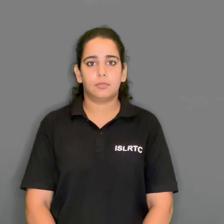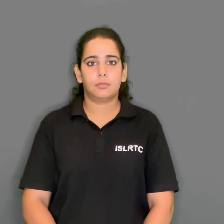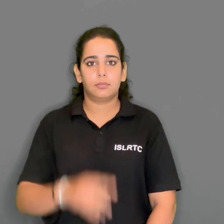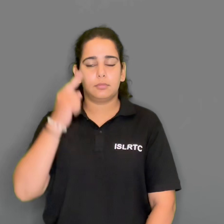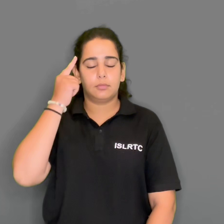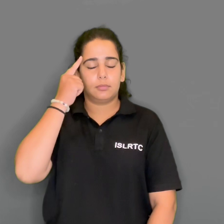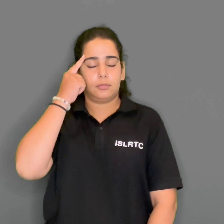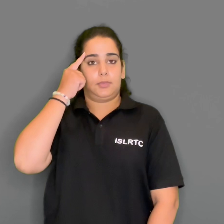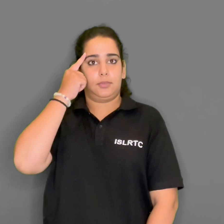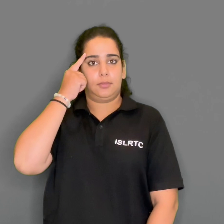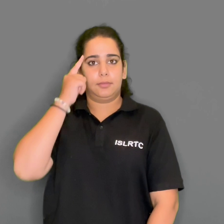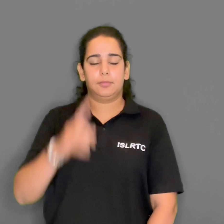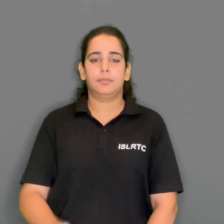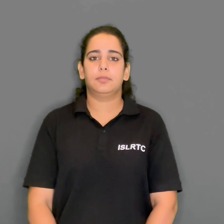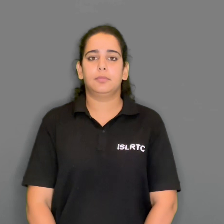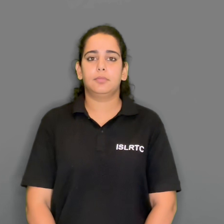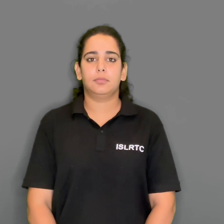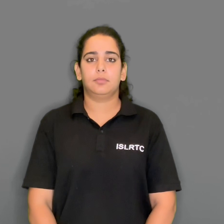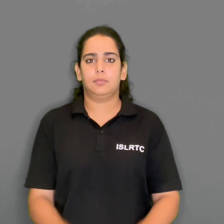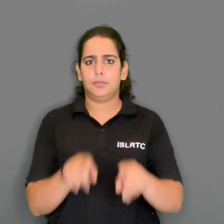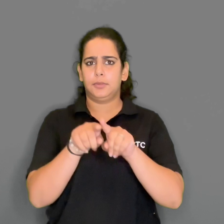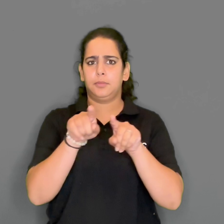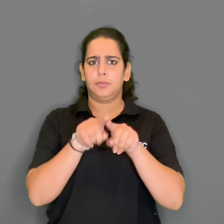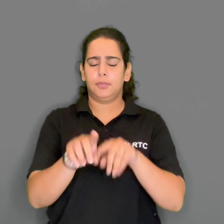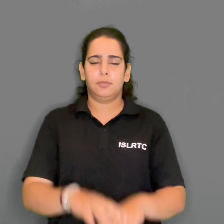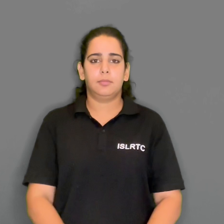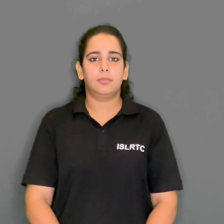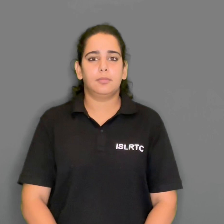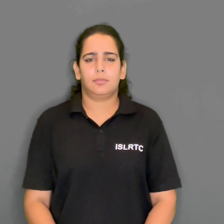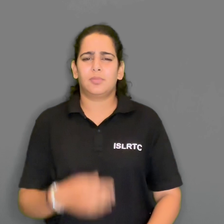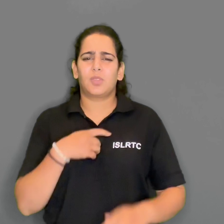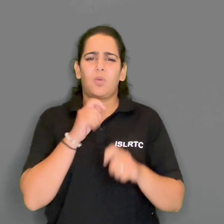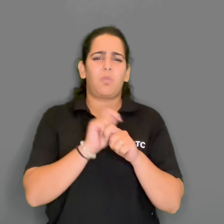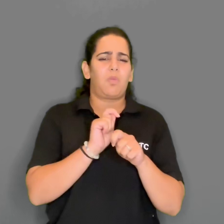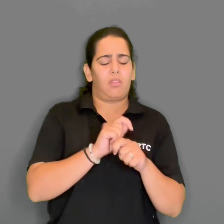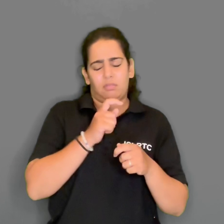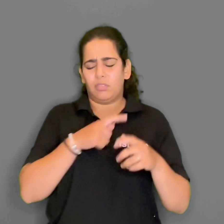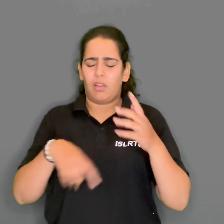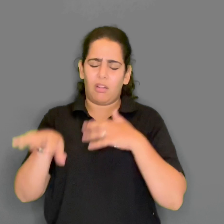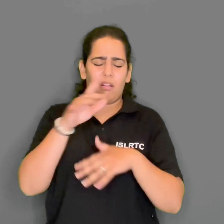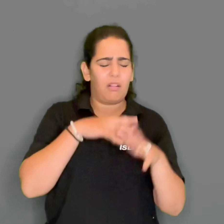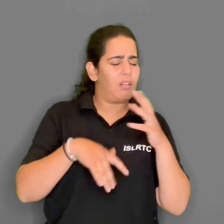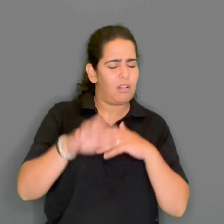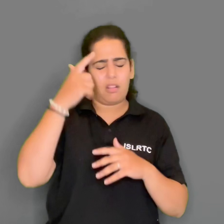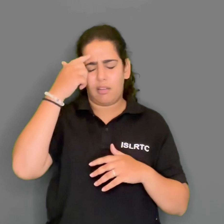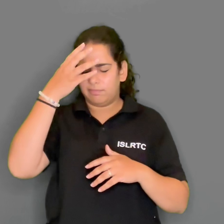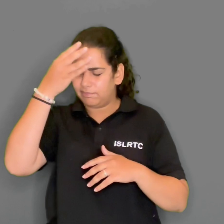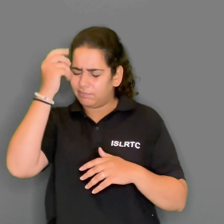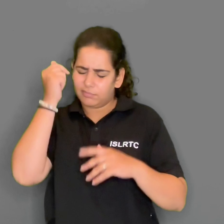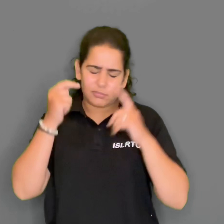Intellectual a person possessing a highly developed intellect